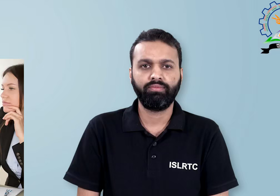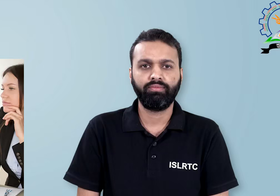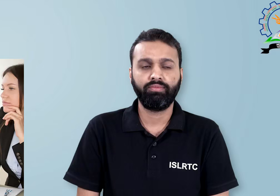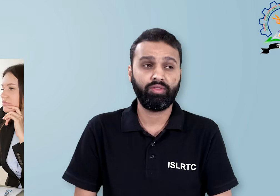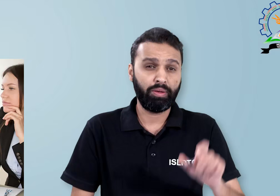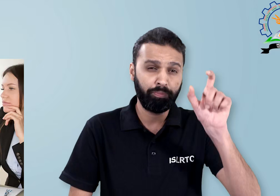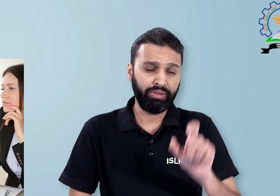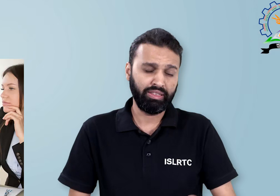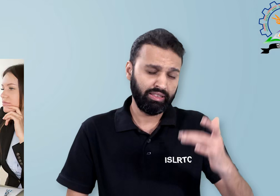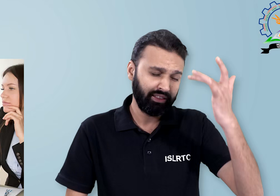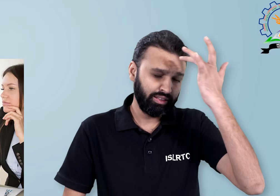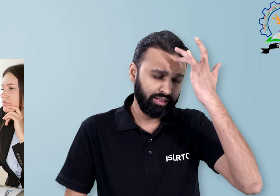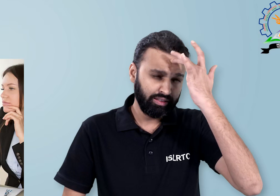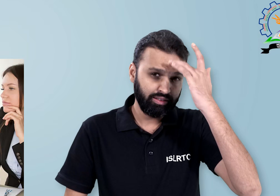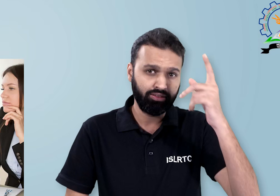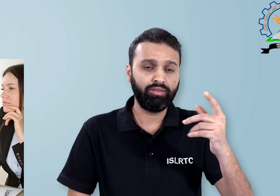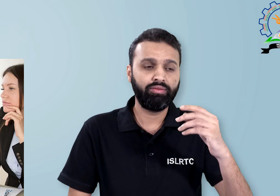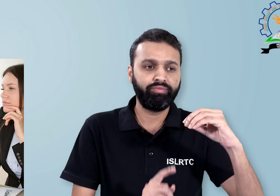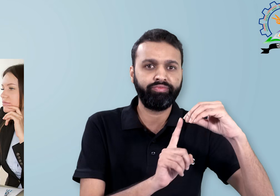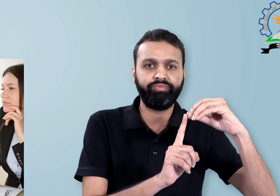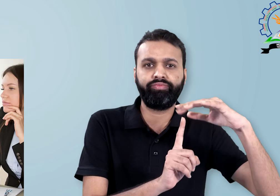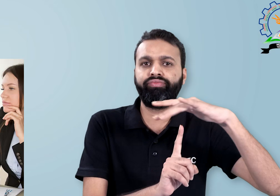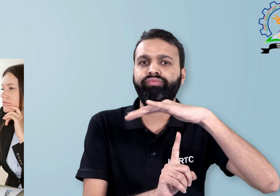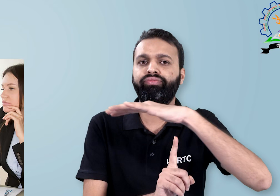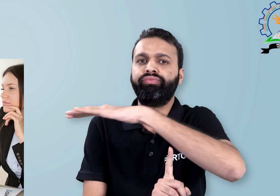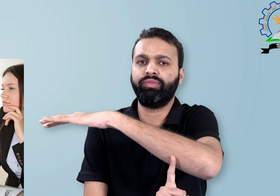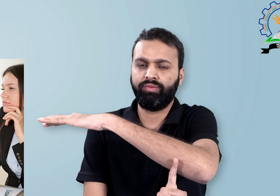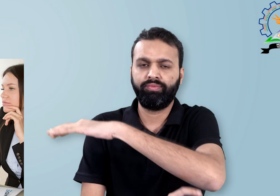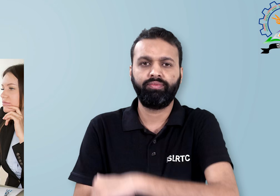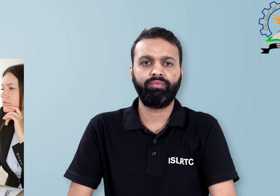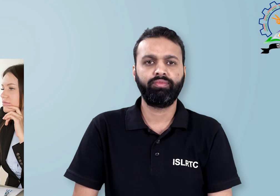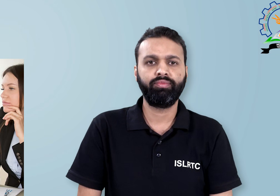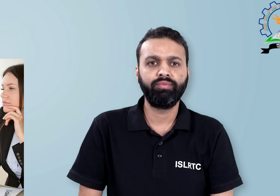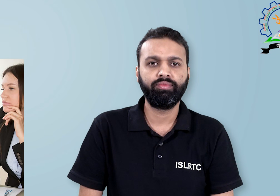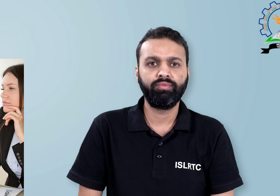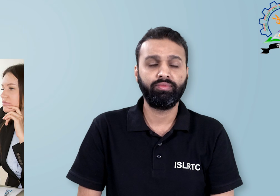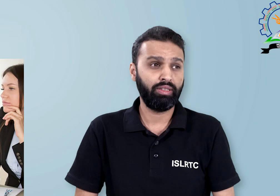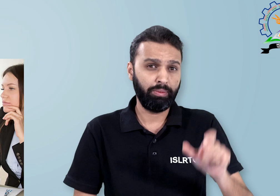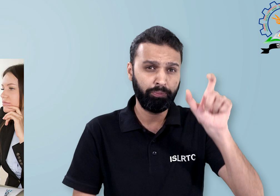Exposure